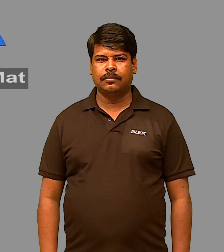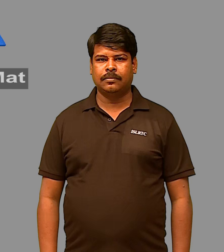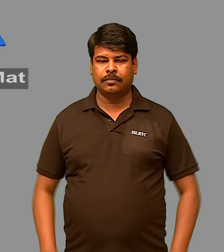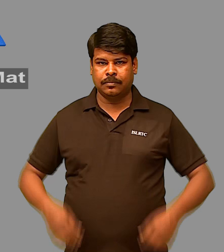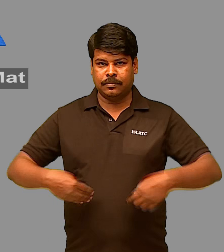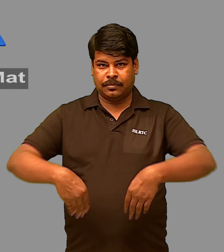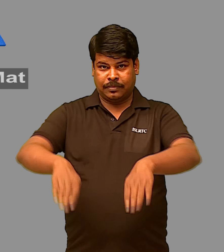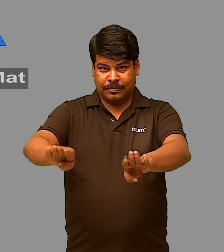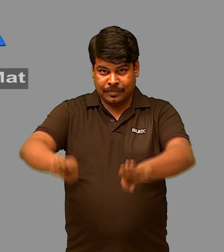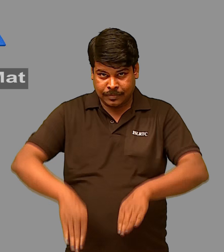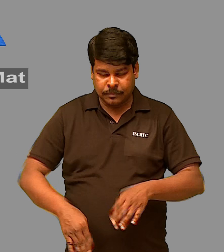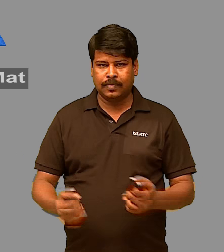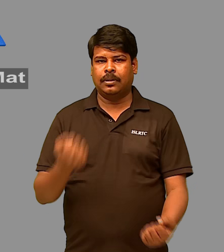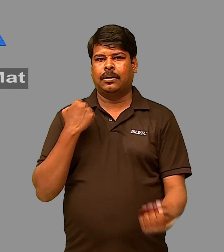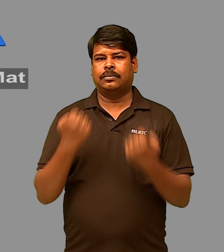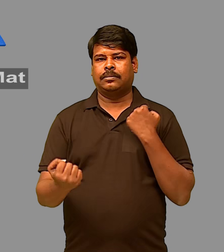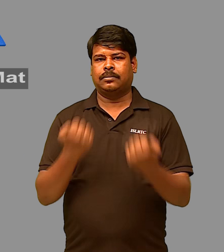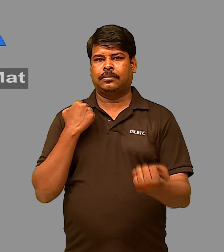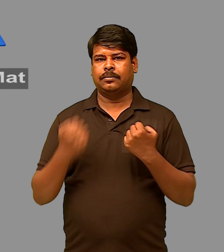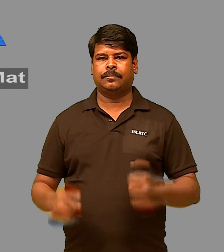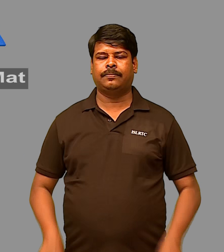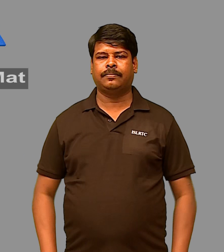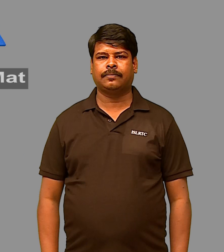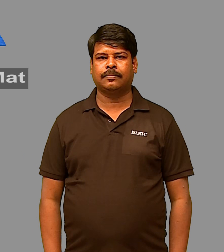Exercise Mat